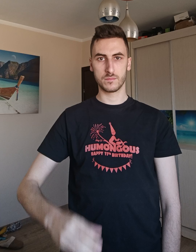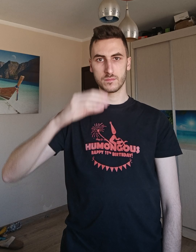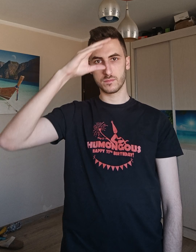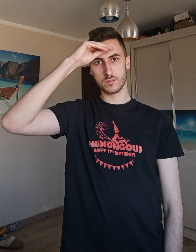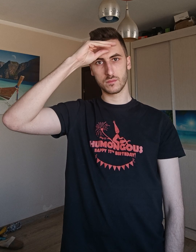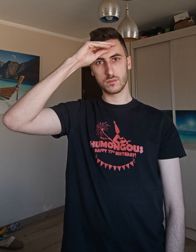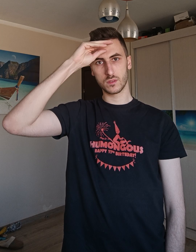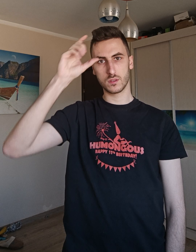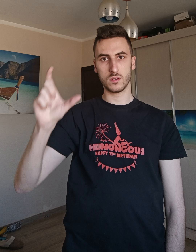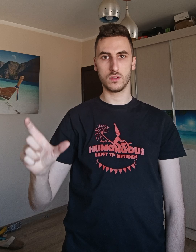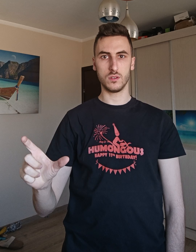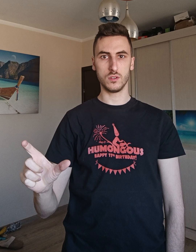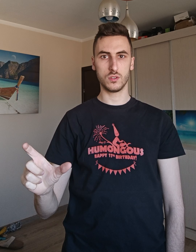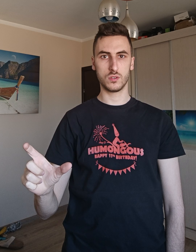איש